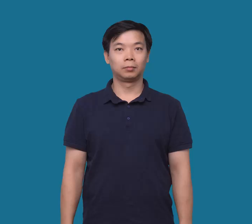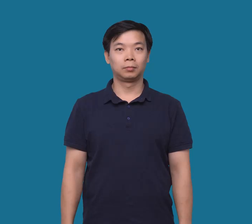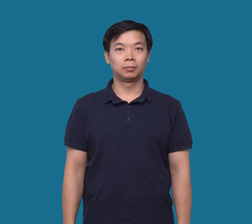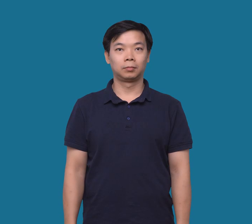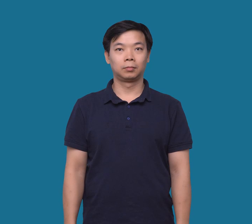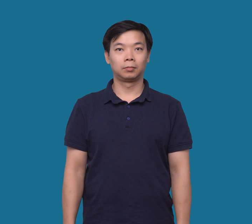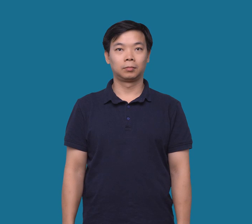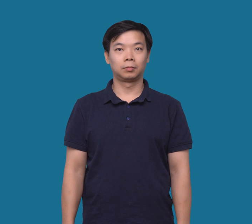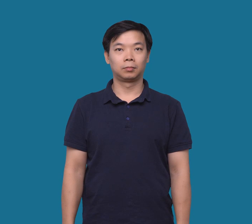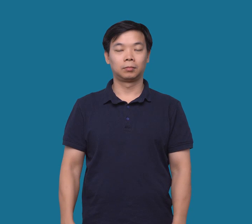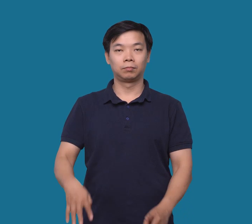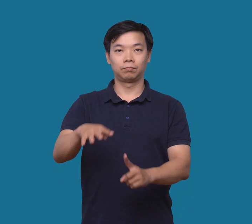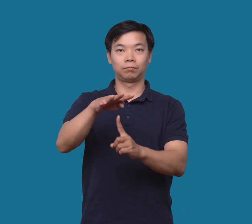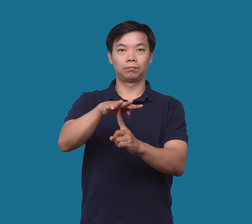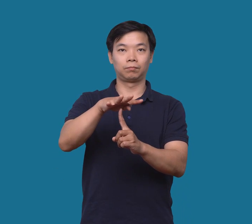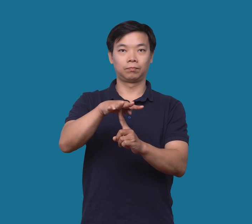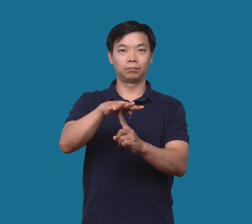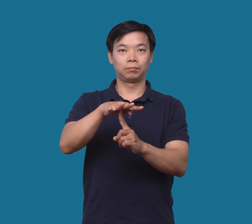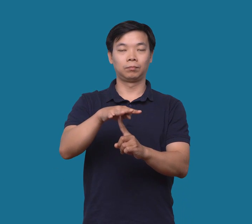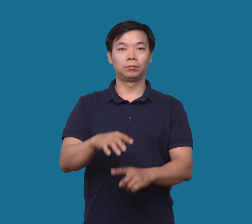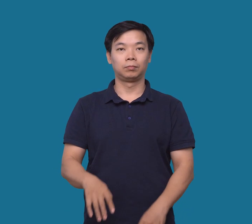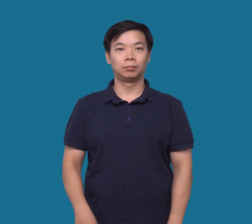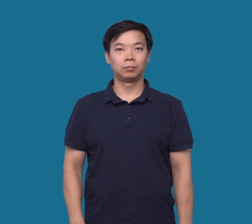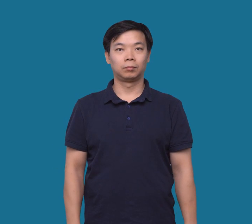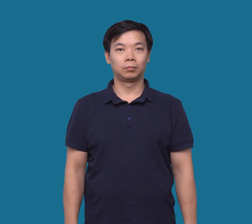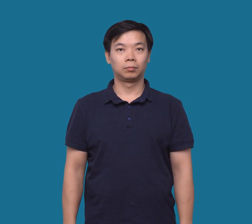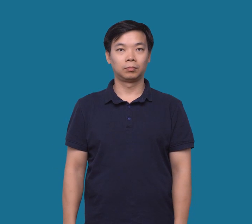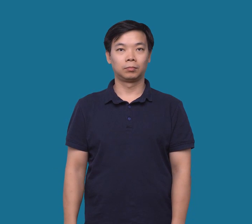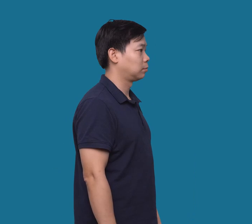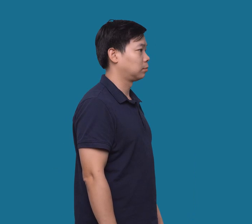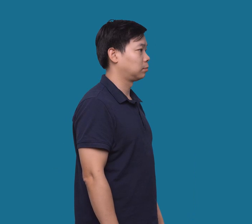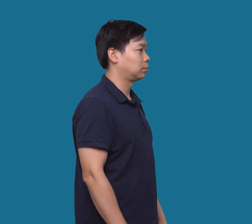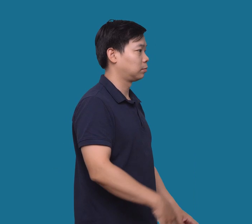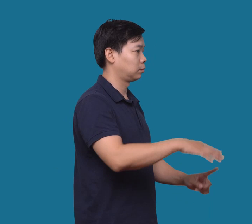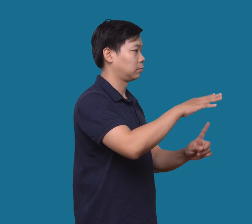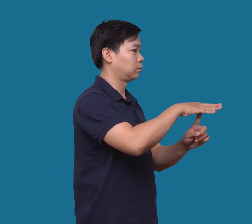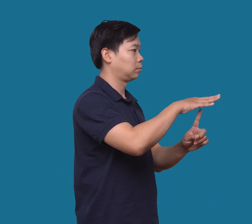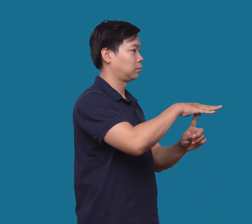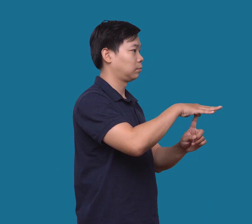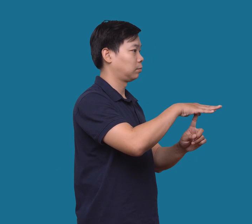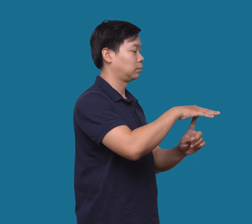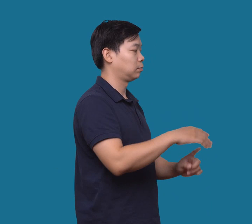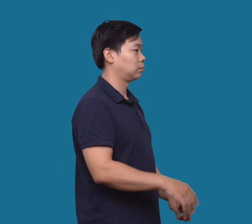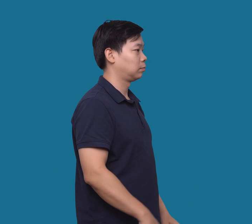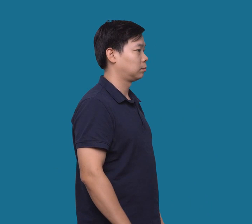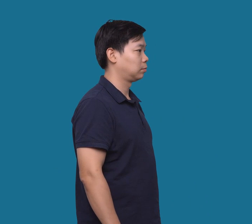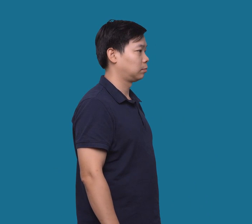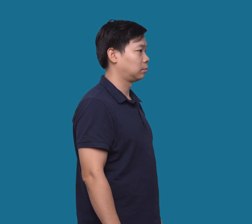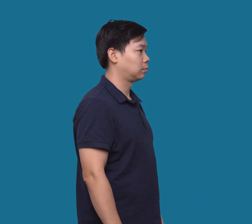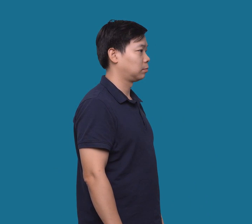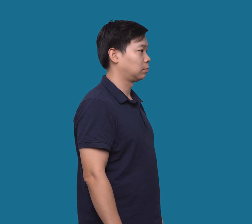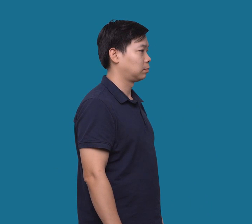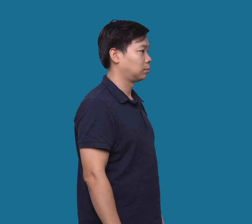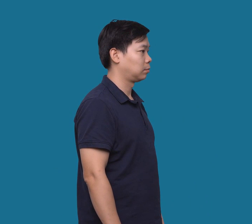cỏ may